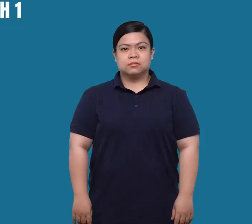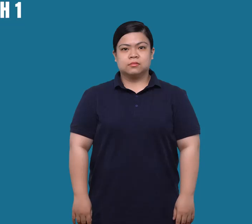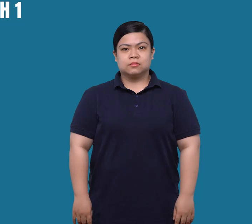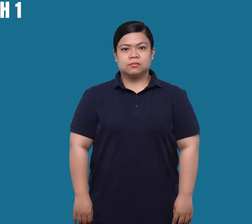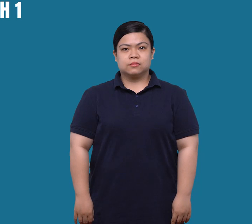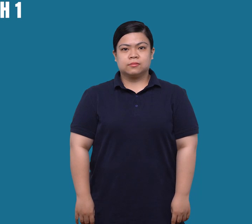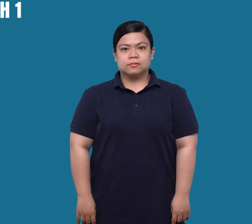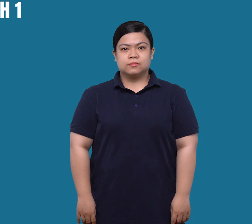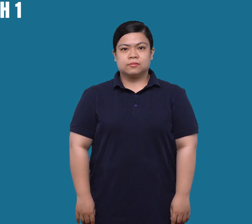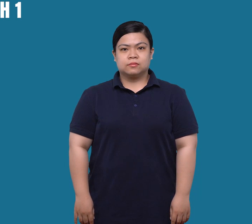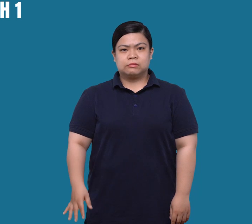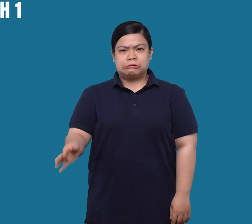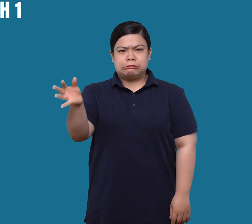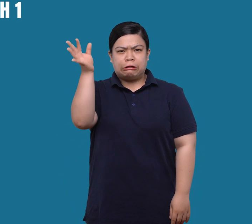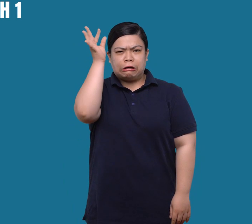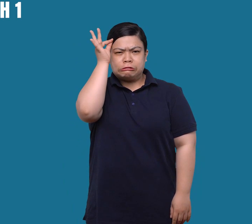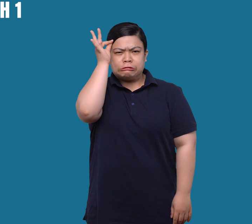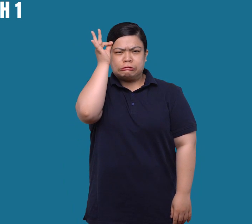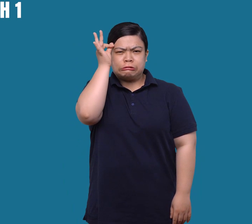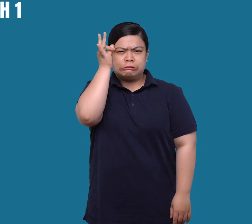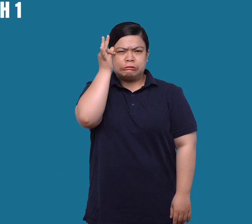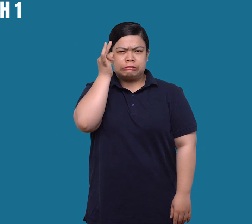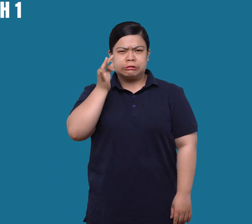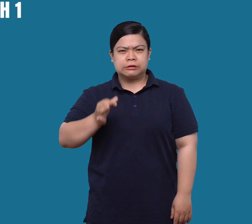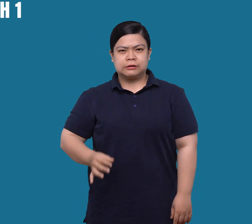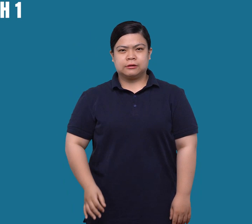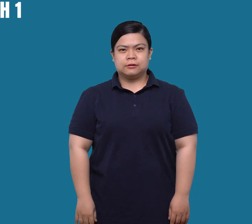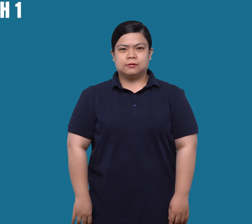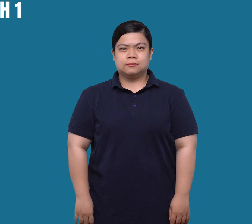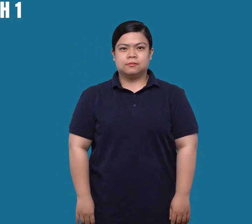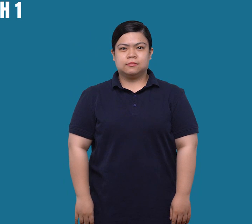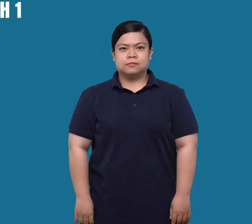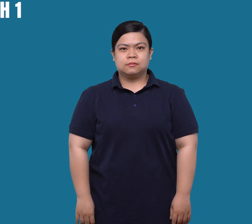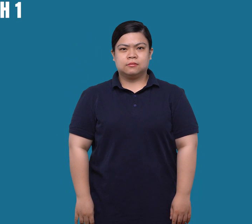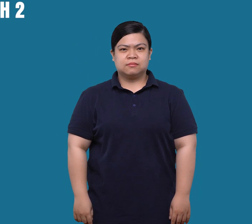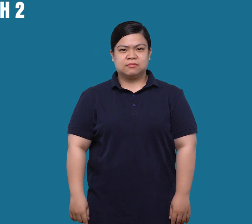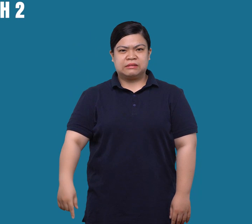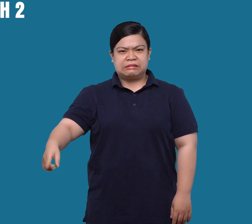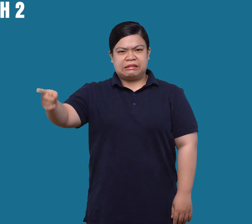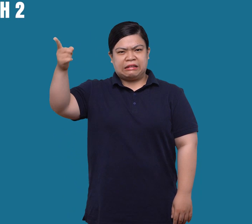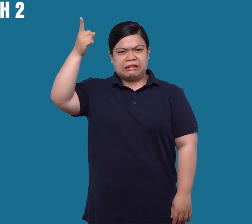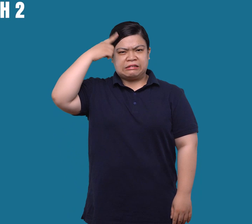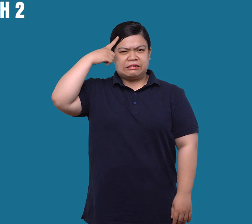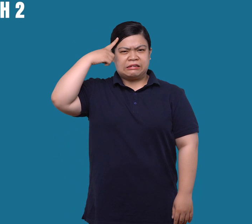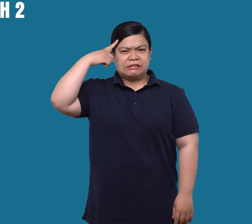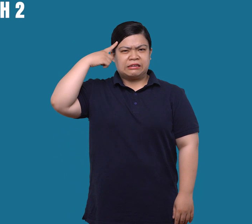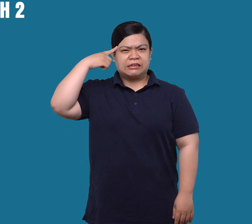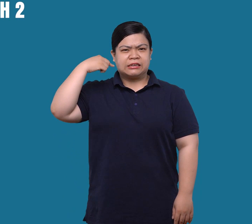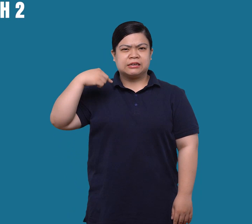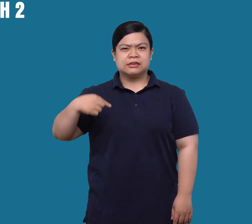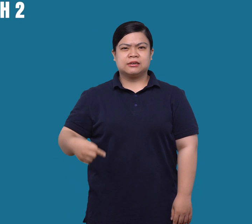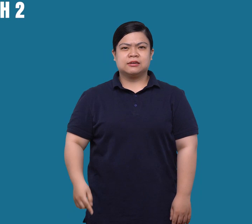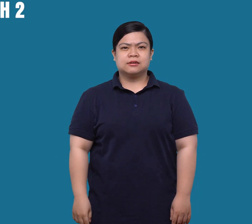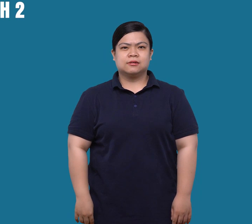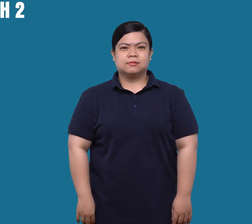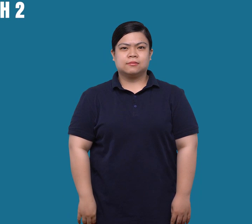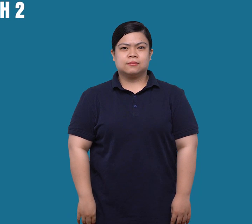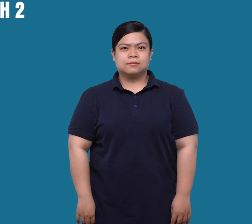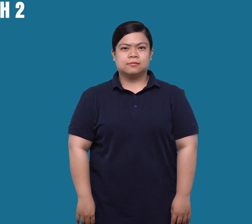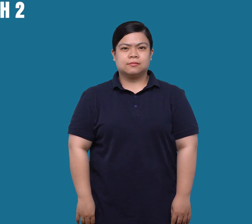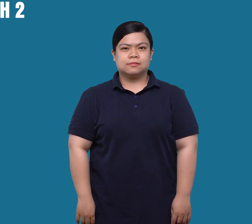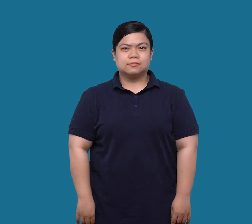đen đủi